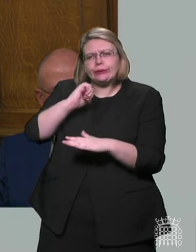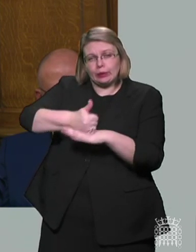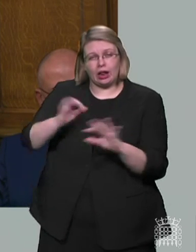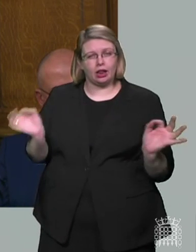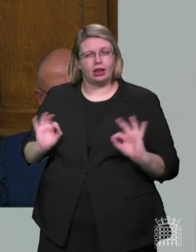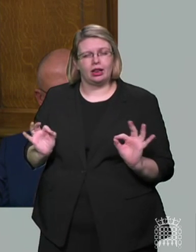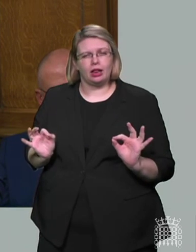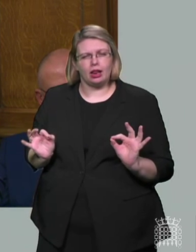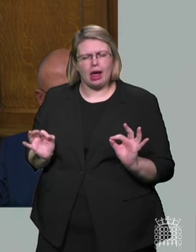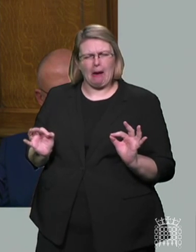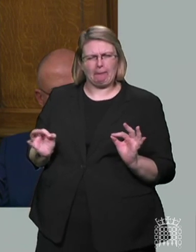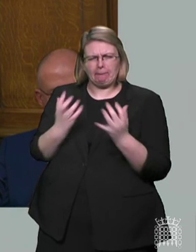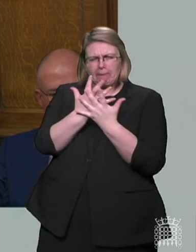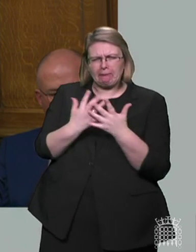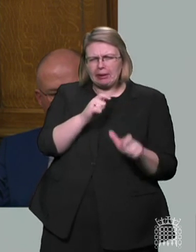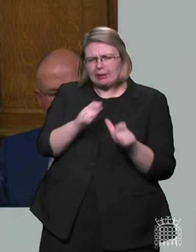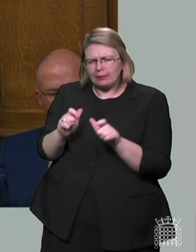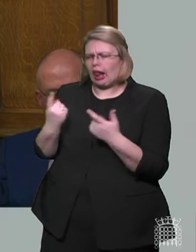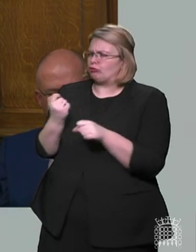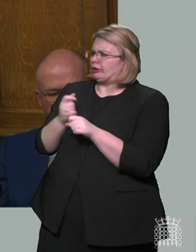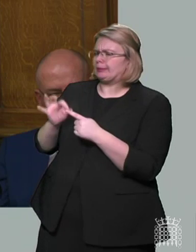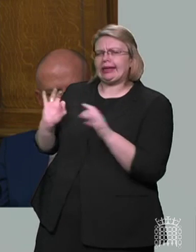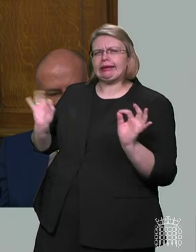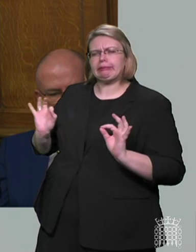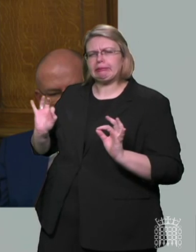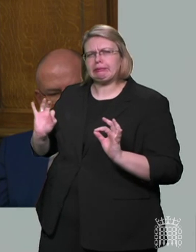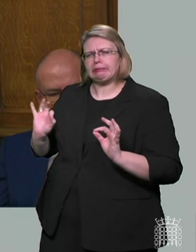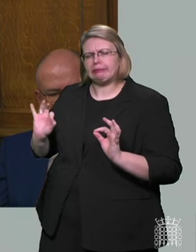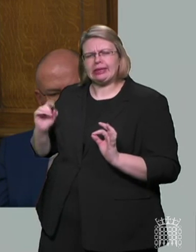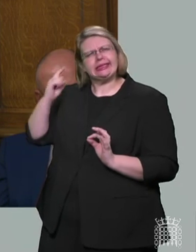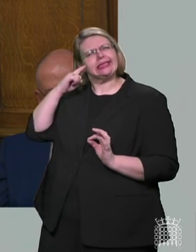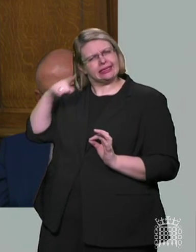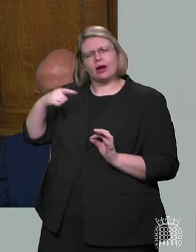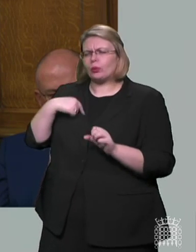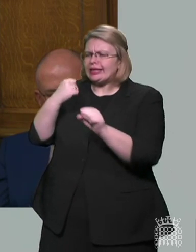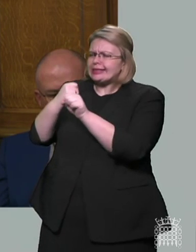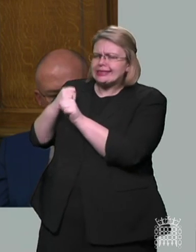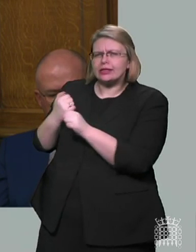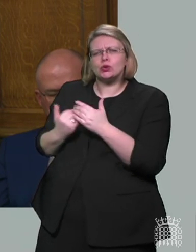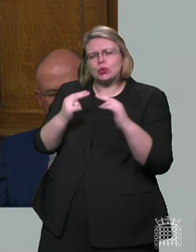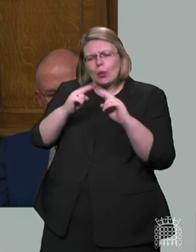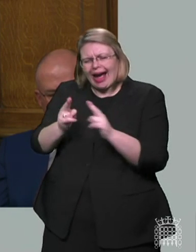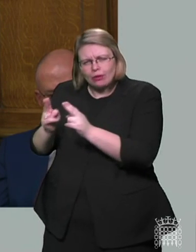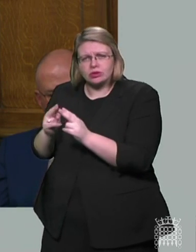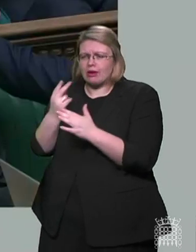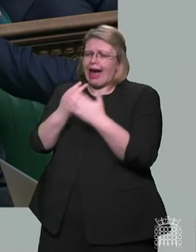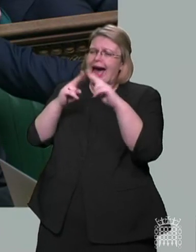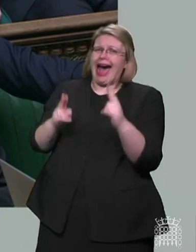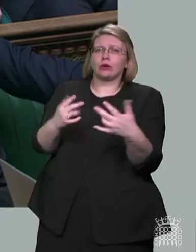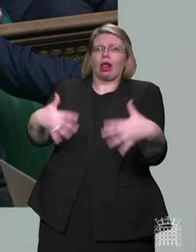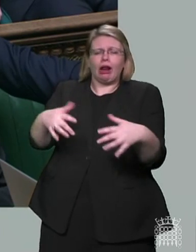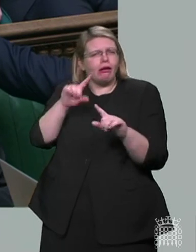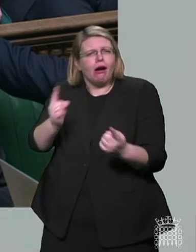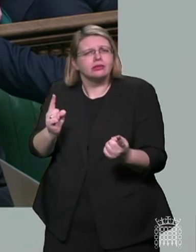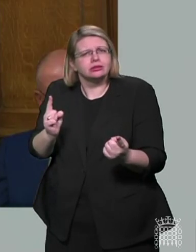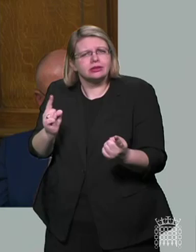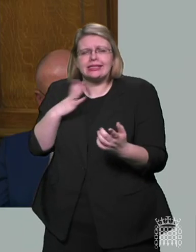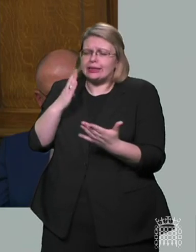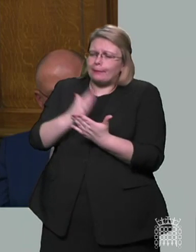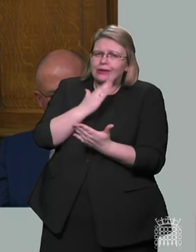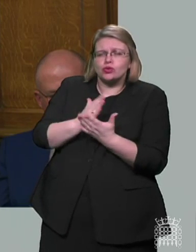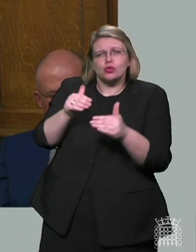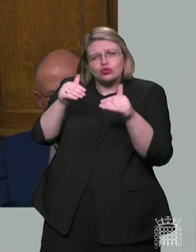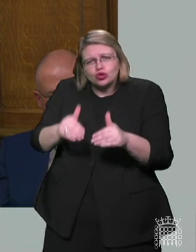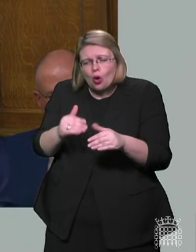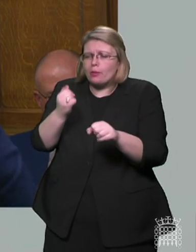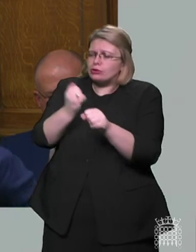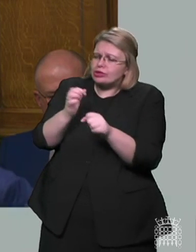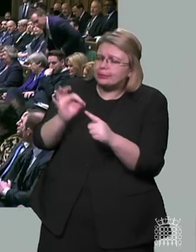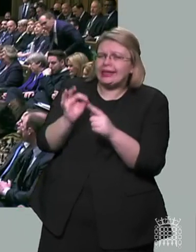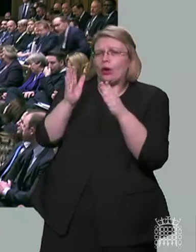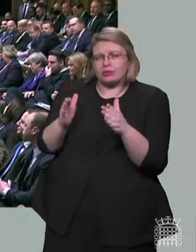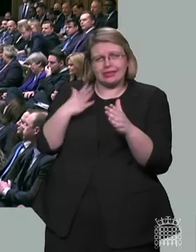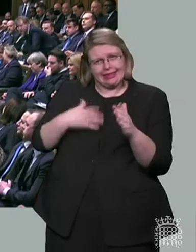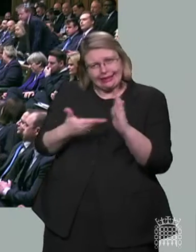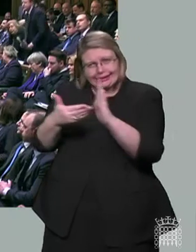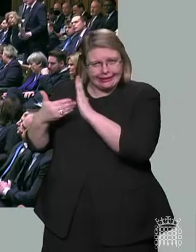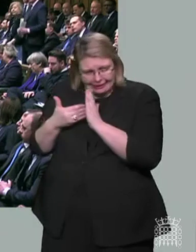Does my right honourable Friend agree that where we build new houses, we have to build new infrastructure so that people can still access the services they need?